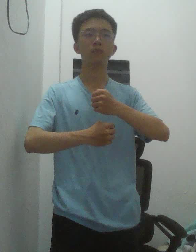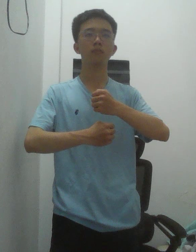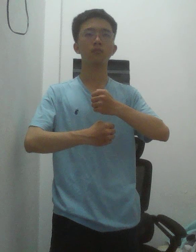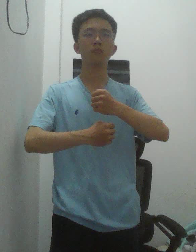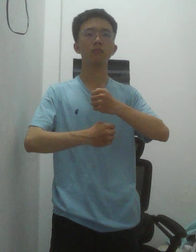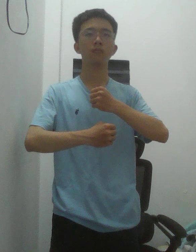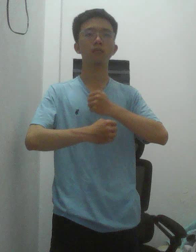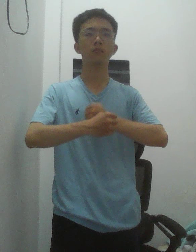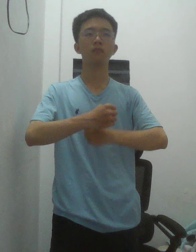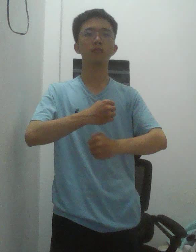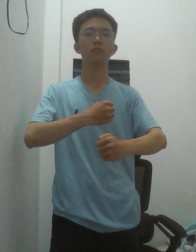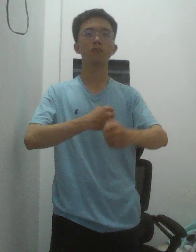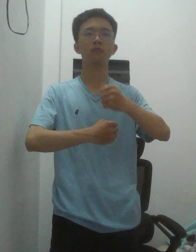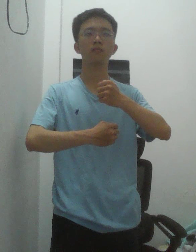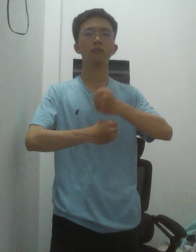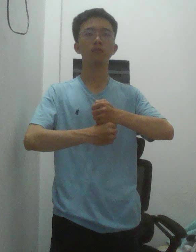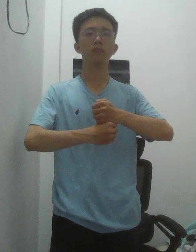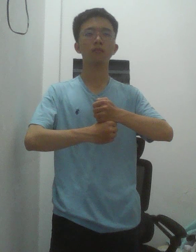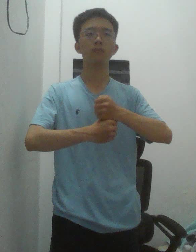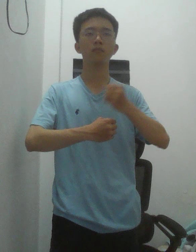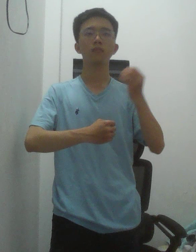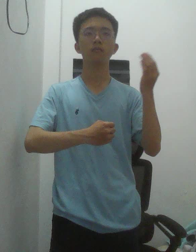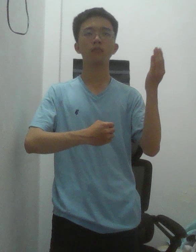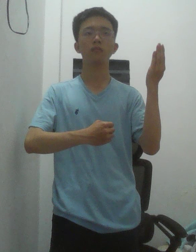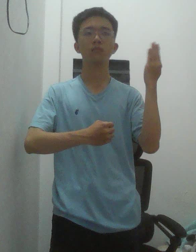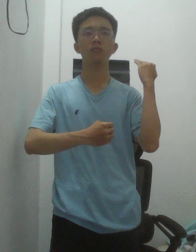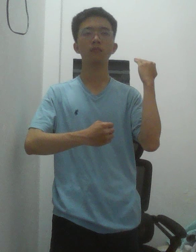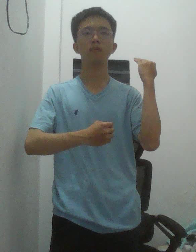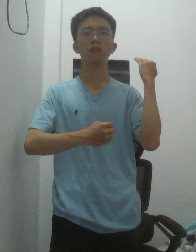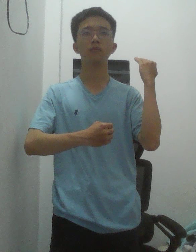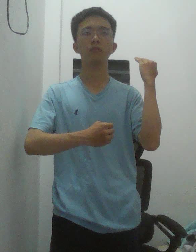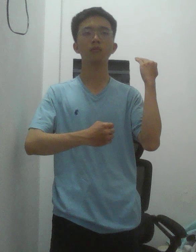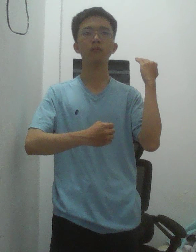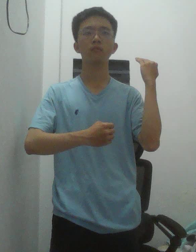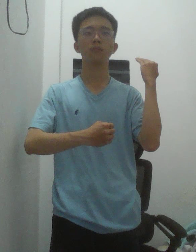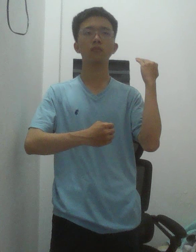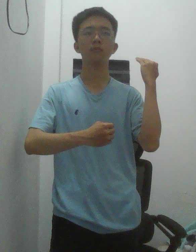nam truoc